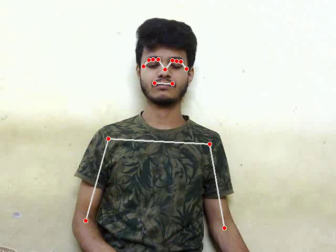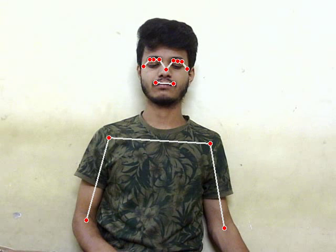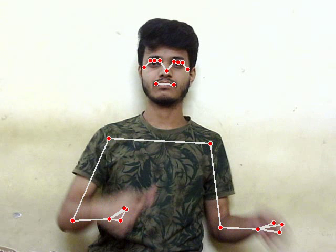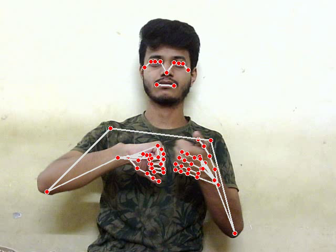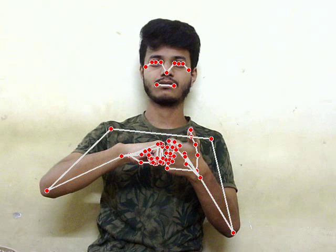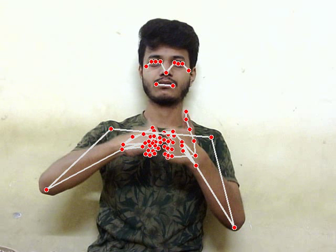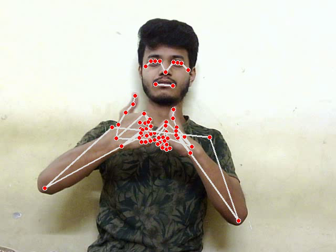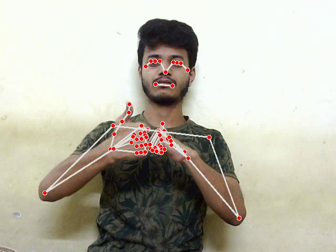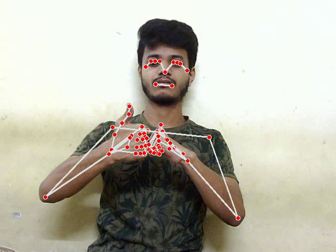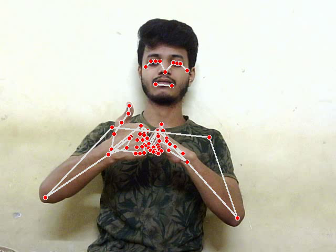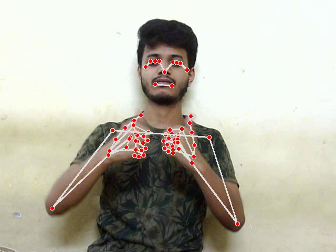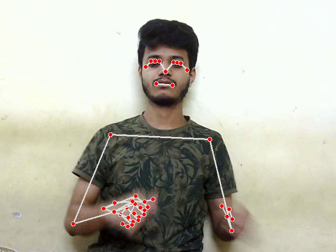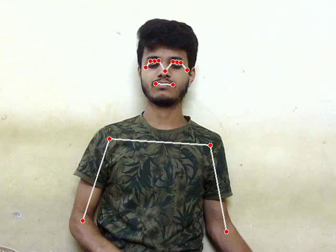how